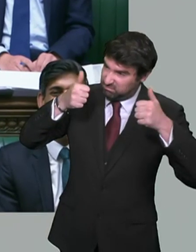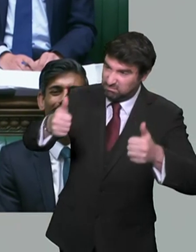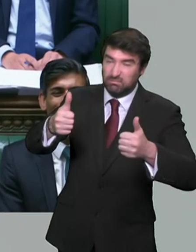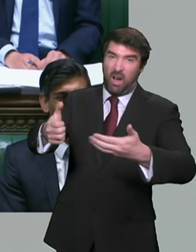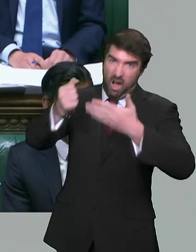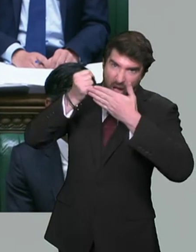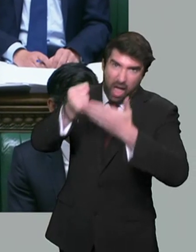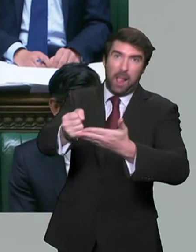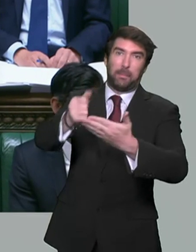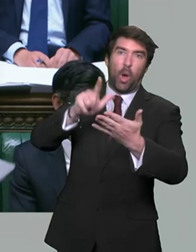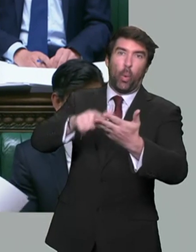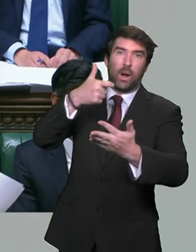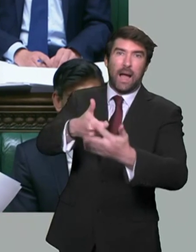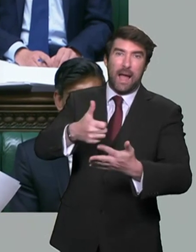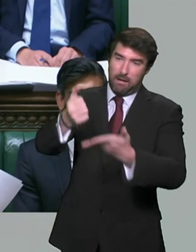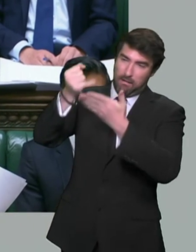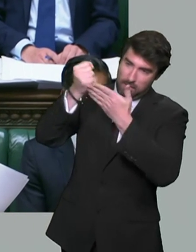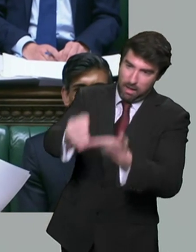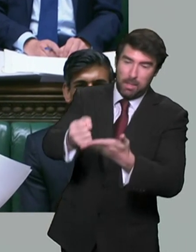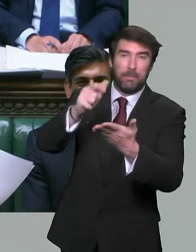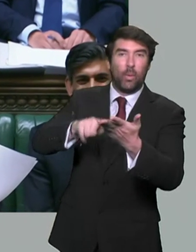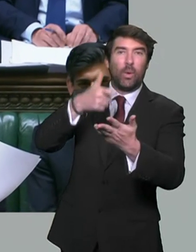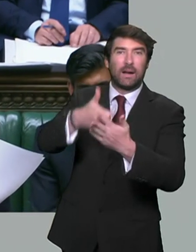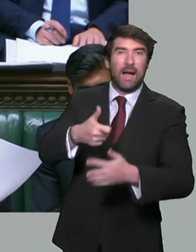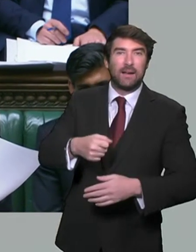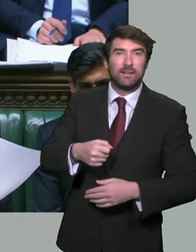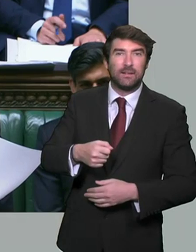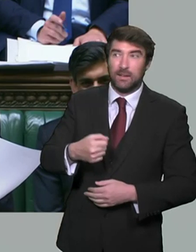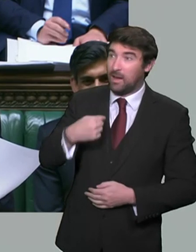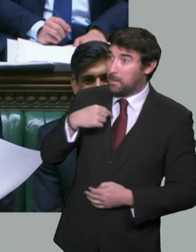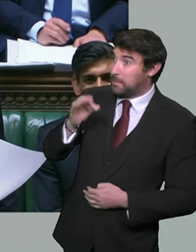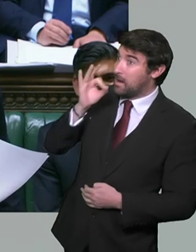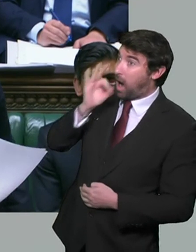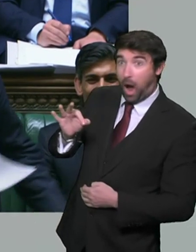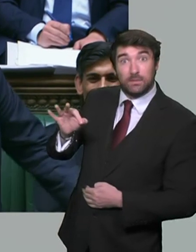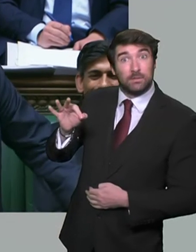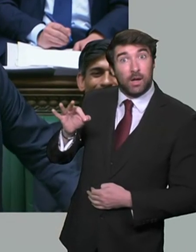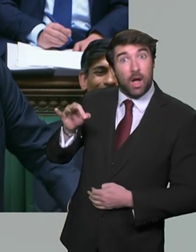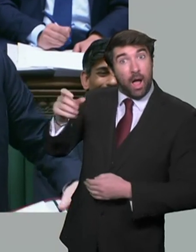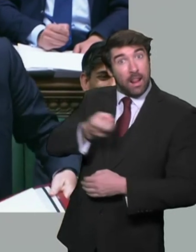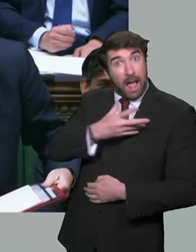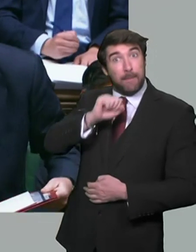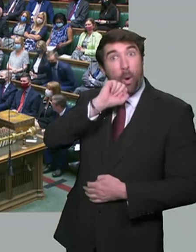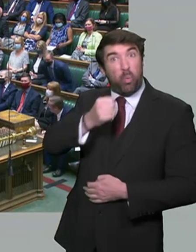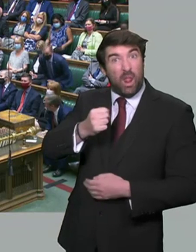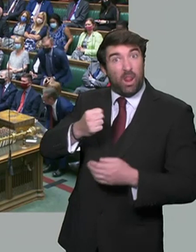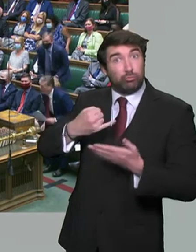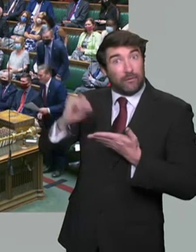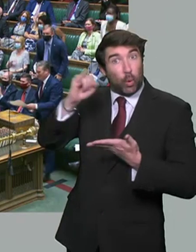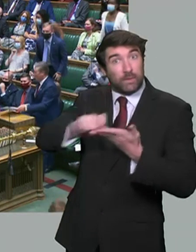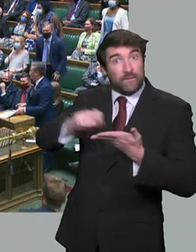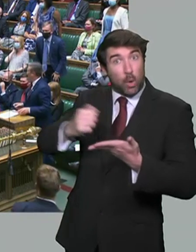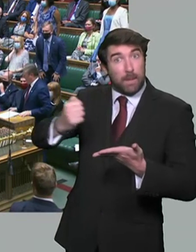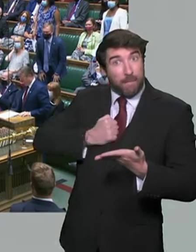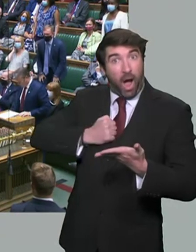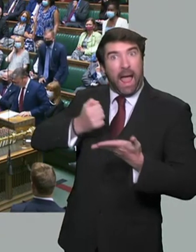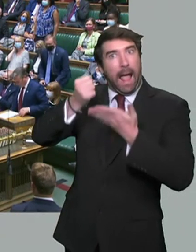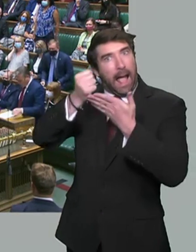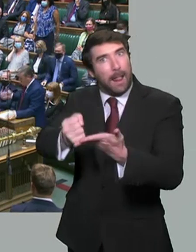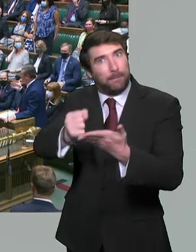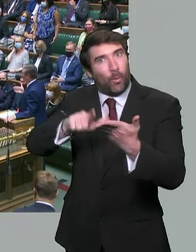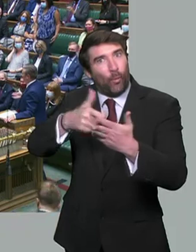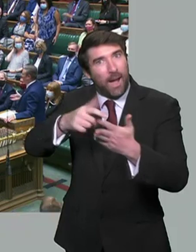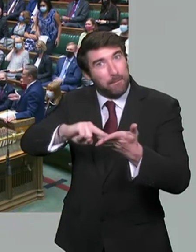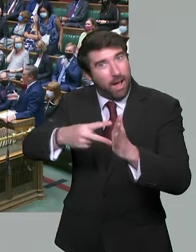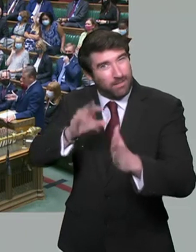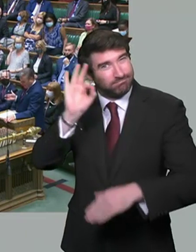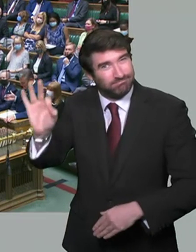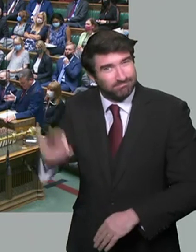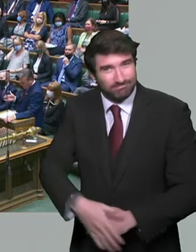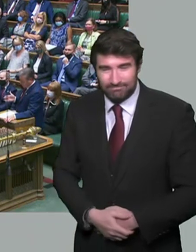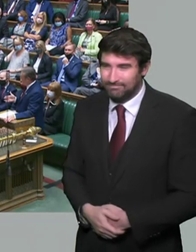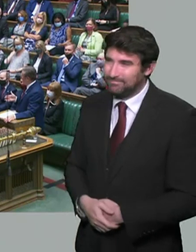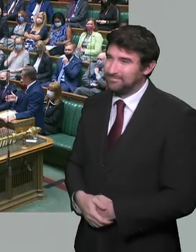Is the Labour party really going to vote against the new Beveridge moment tonight?